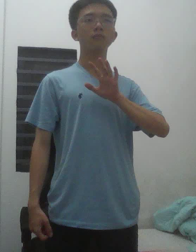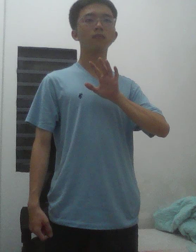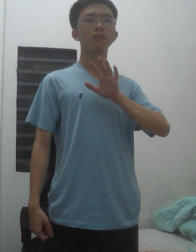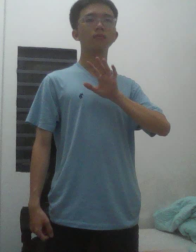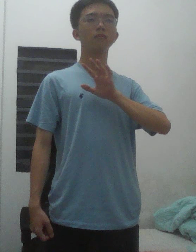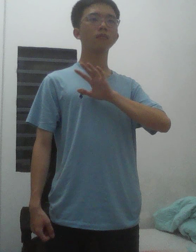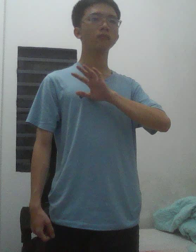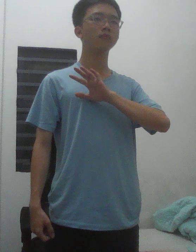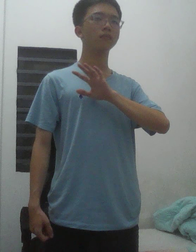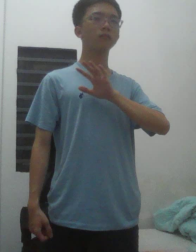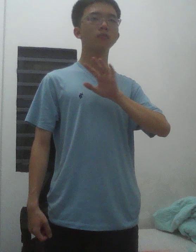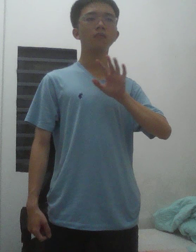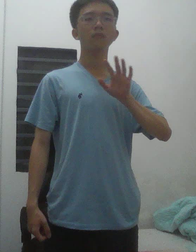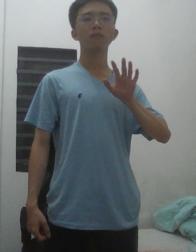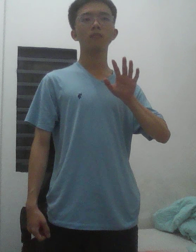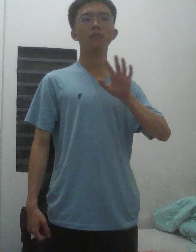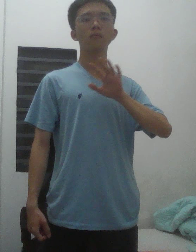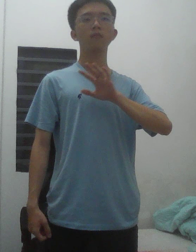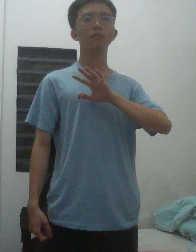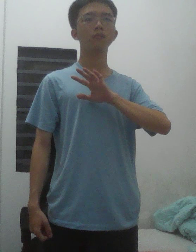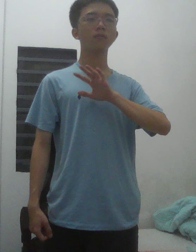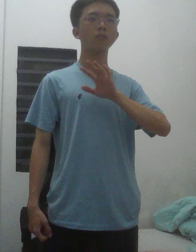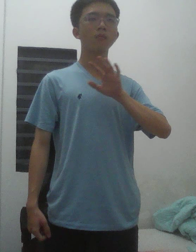khong dong y